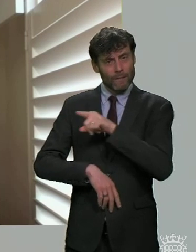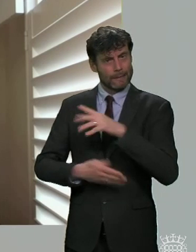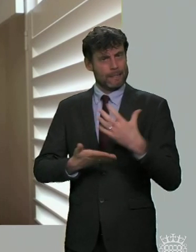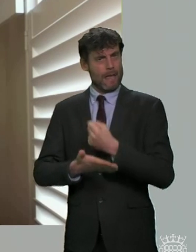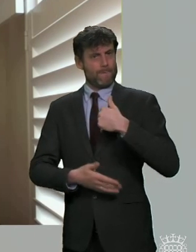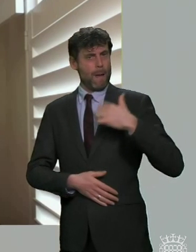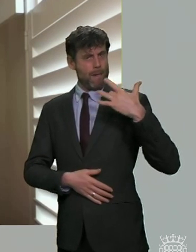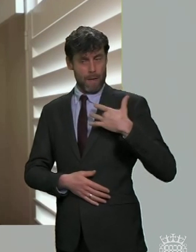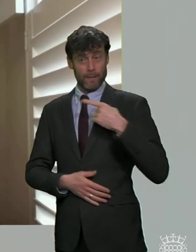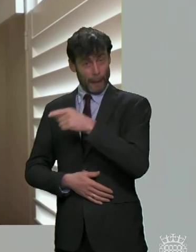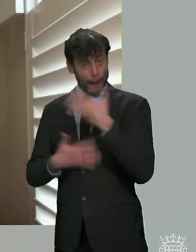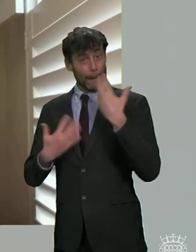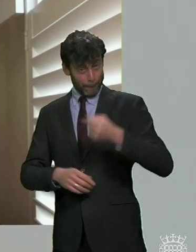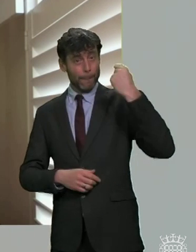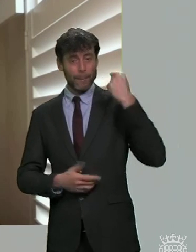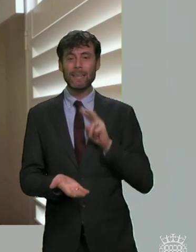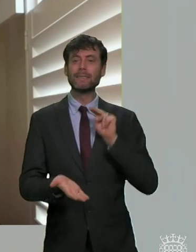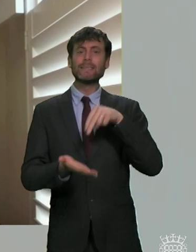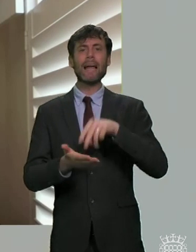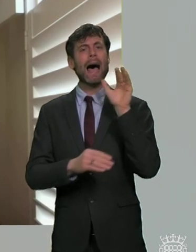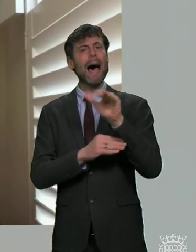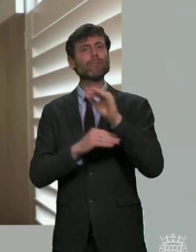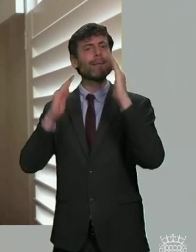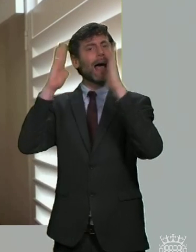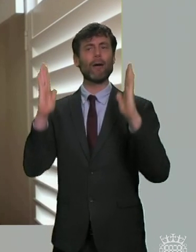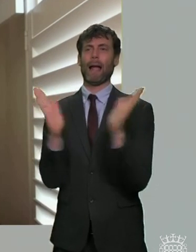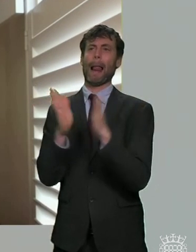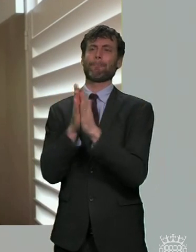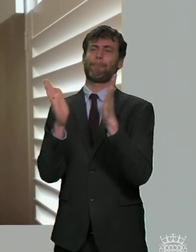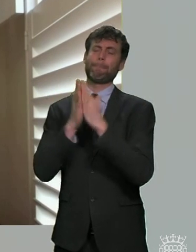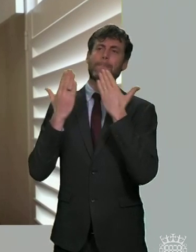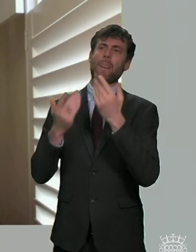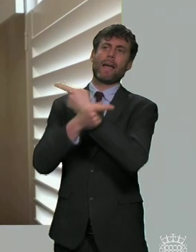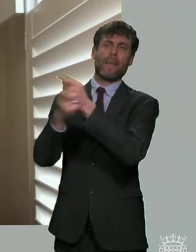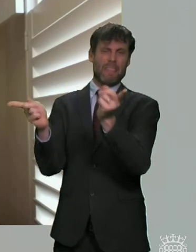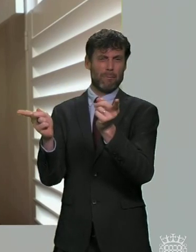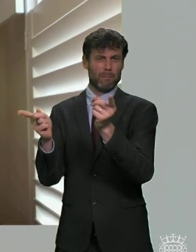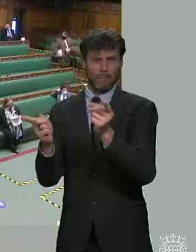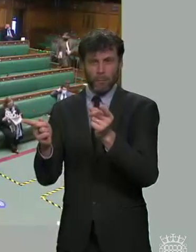So will the Prime Minister do more than pay lip service? Will he pay them the wage that they deserve?